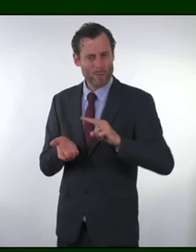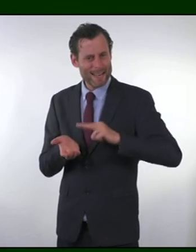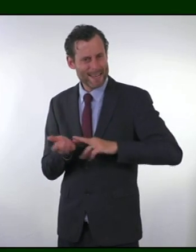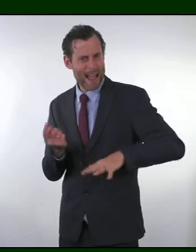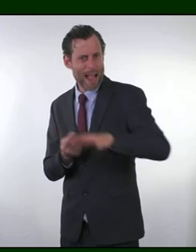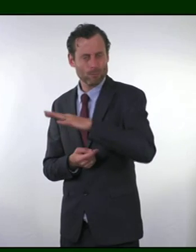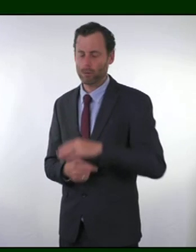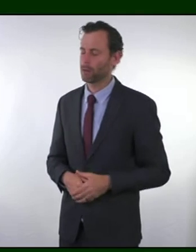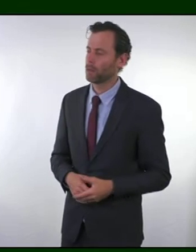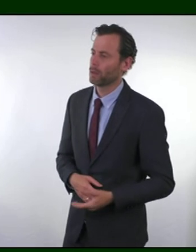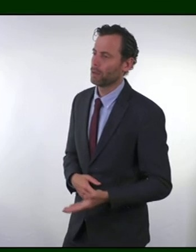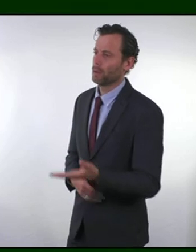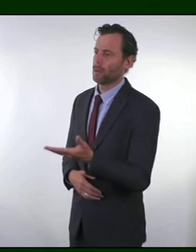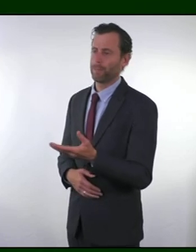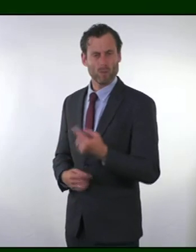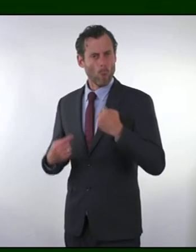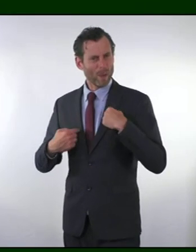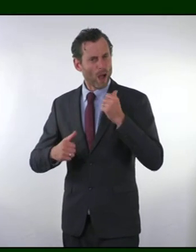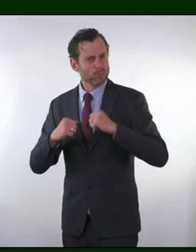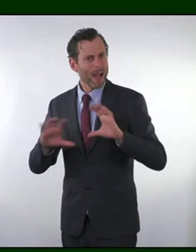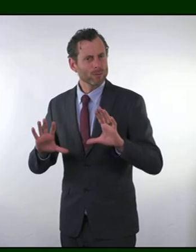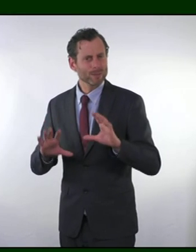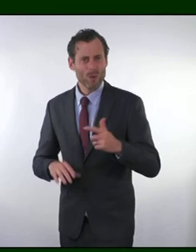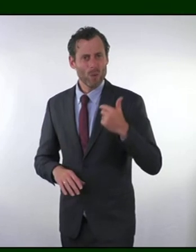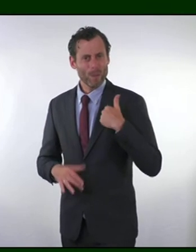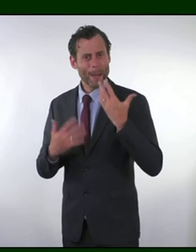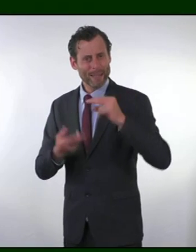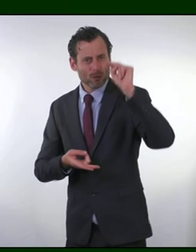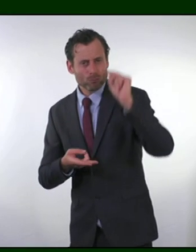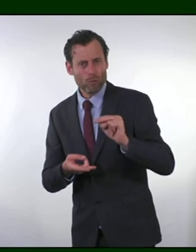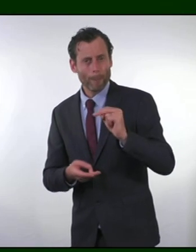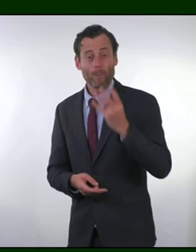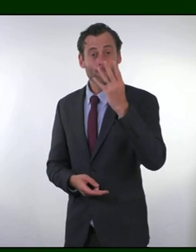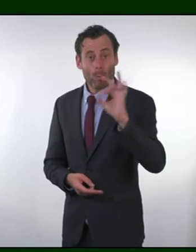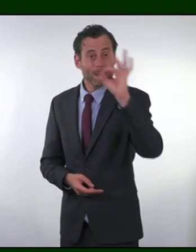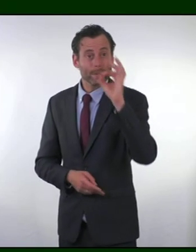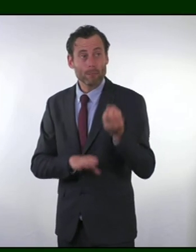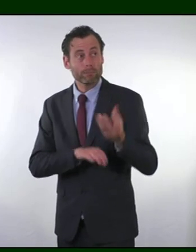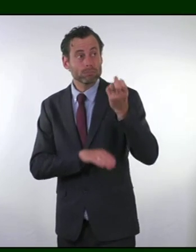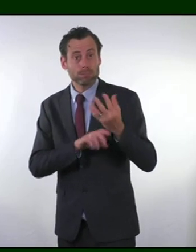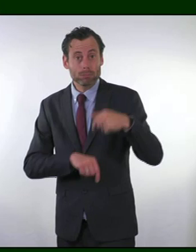It is a record to be proud of. We have cut carbon emissions by 40% in the last few years.